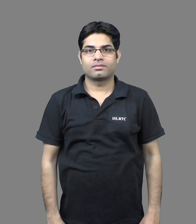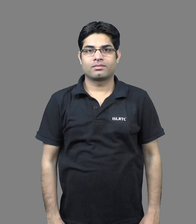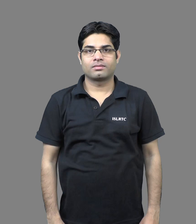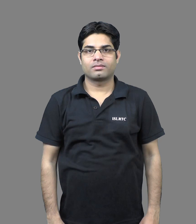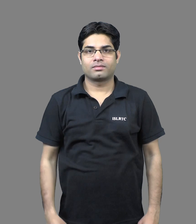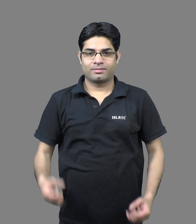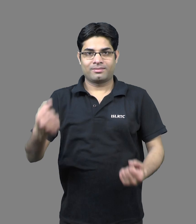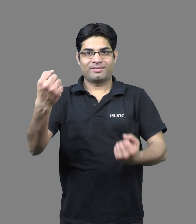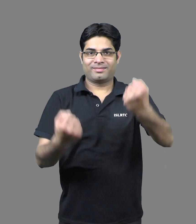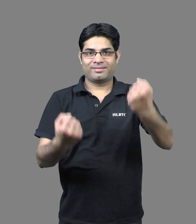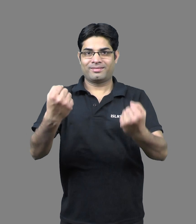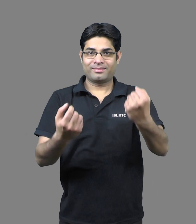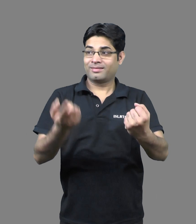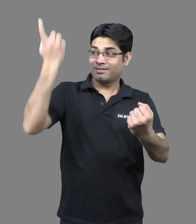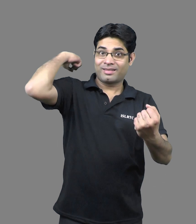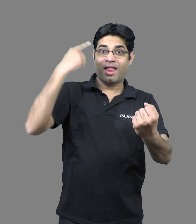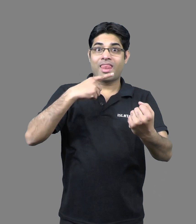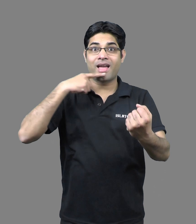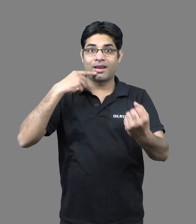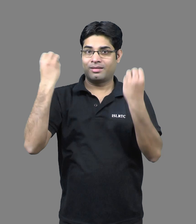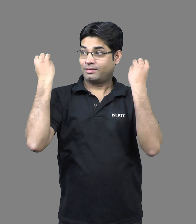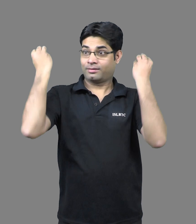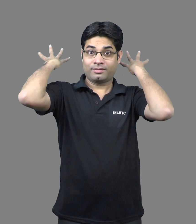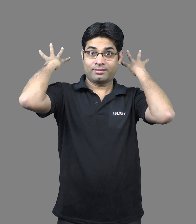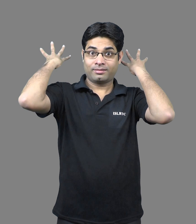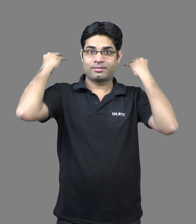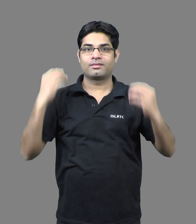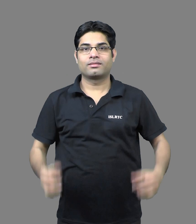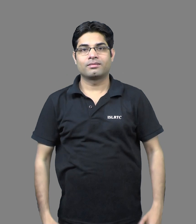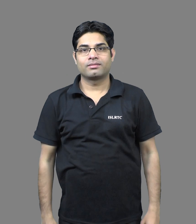Brake Lights